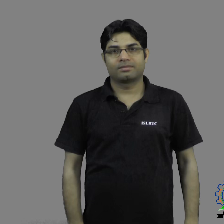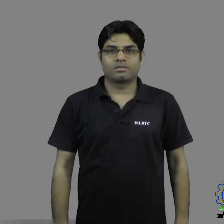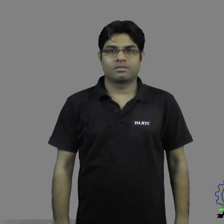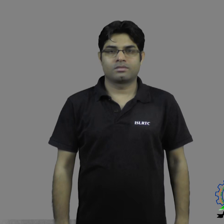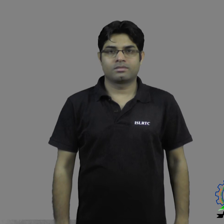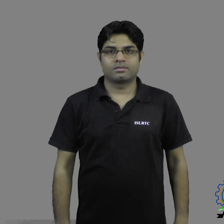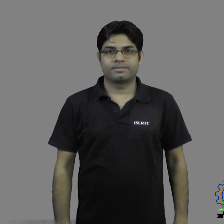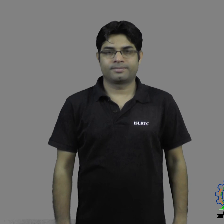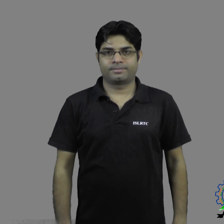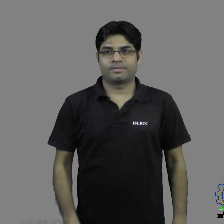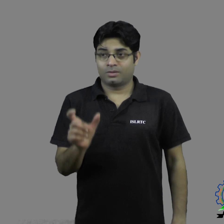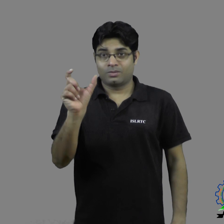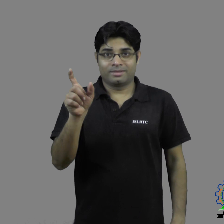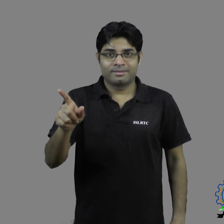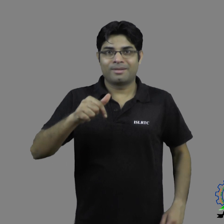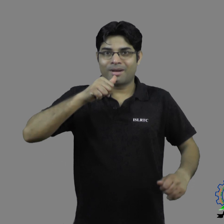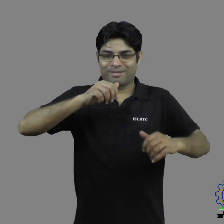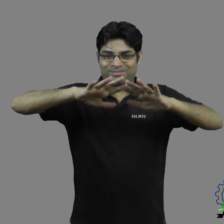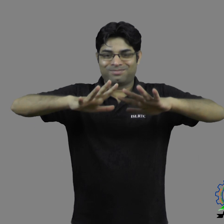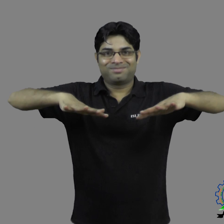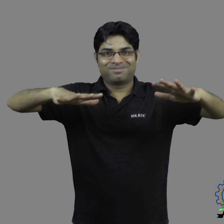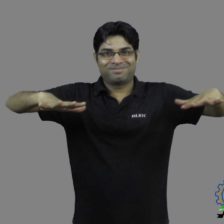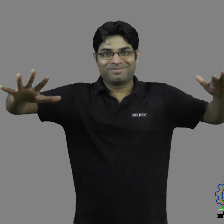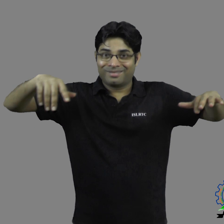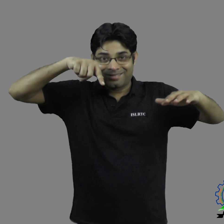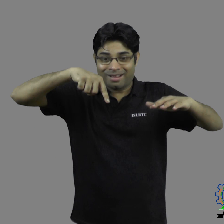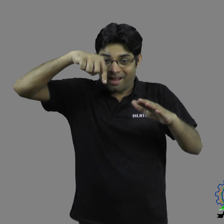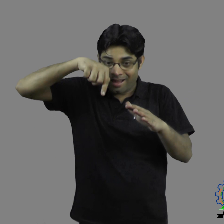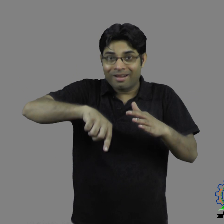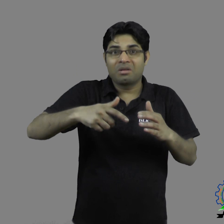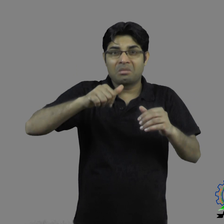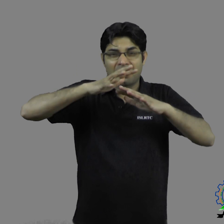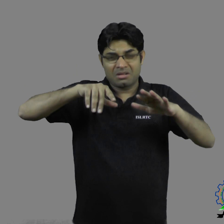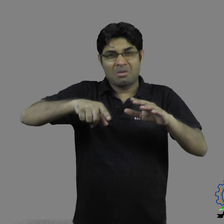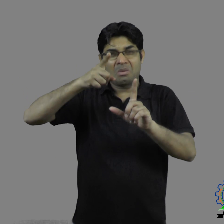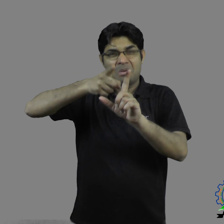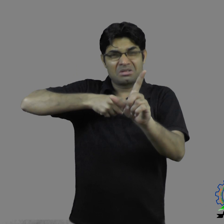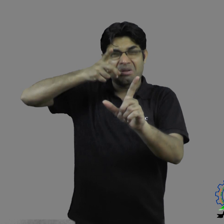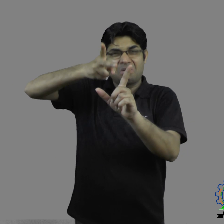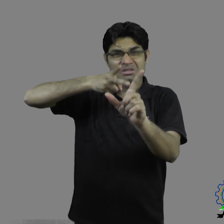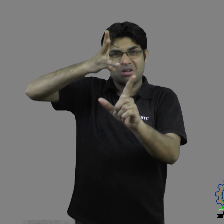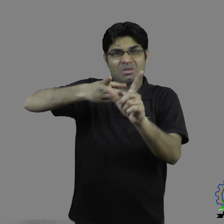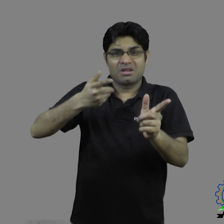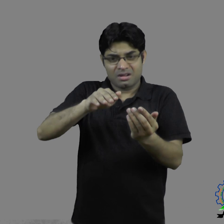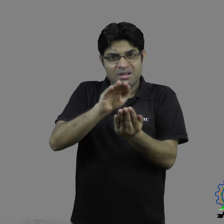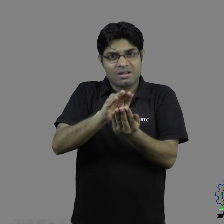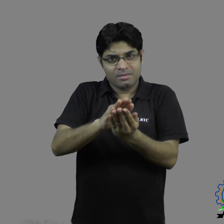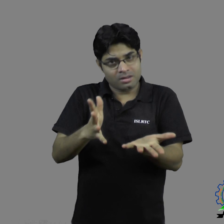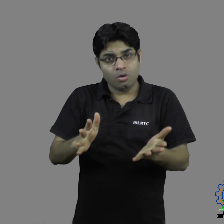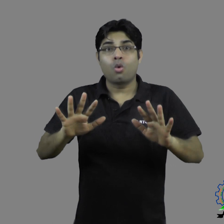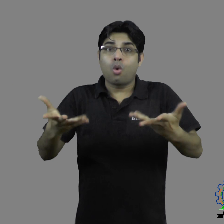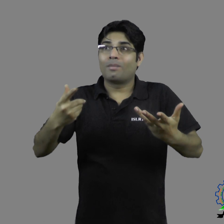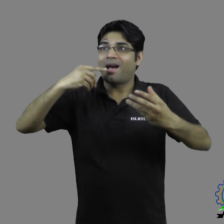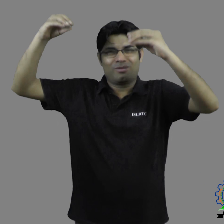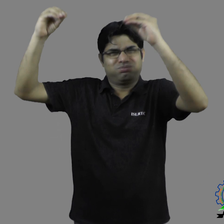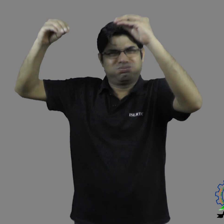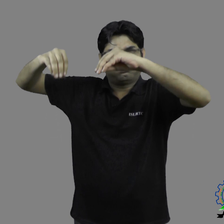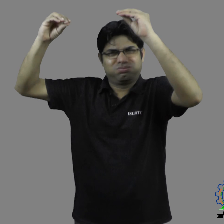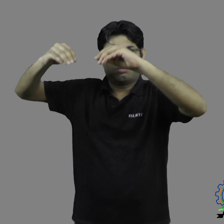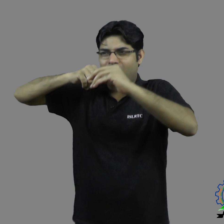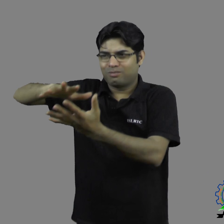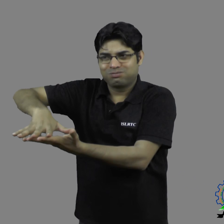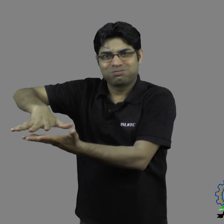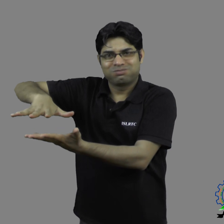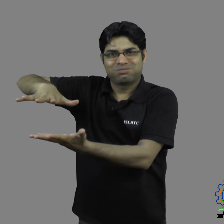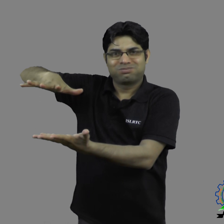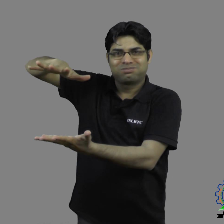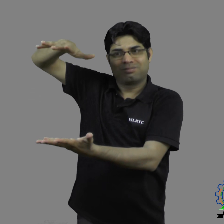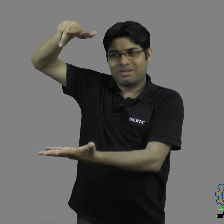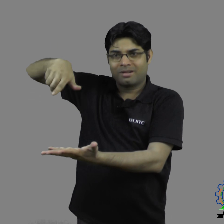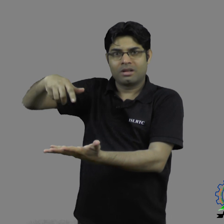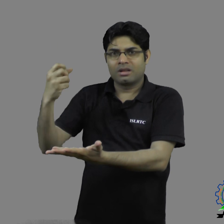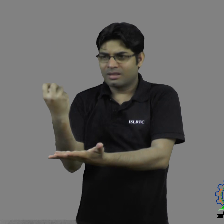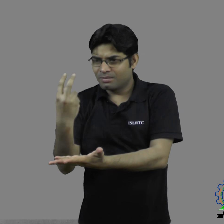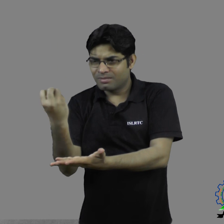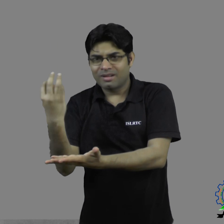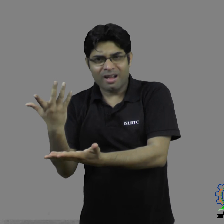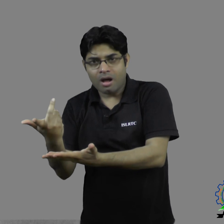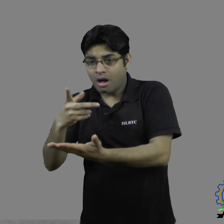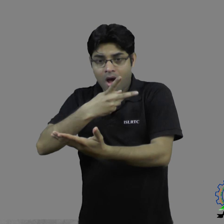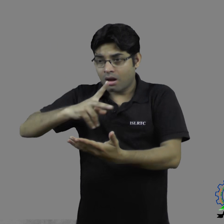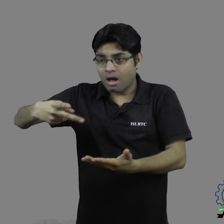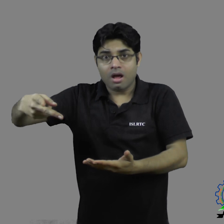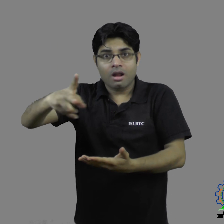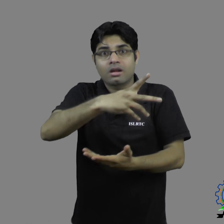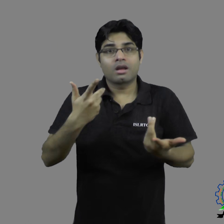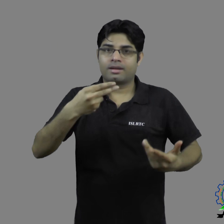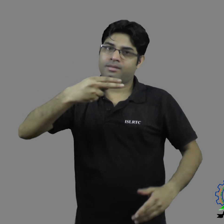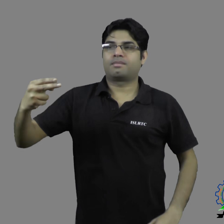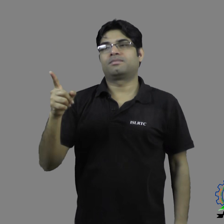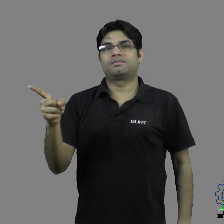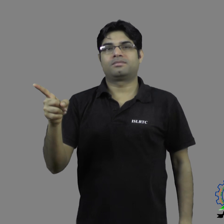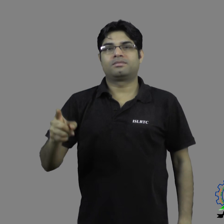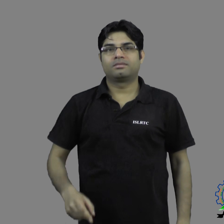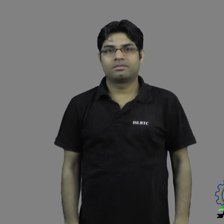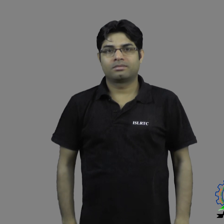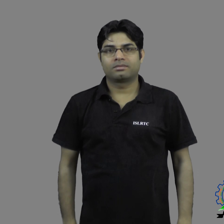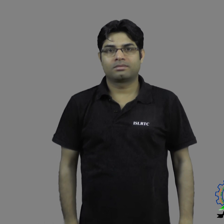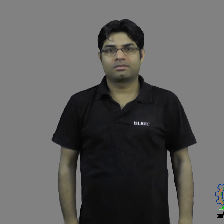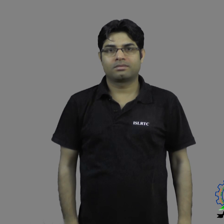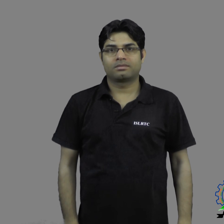On the Basis of Water in Pond